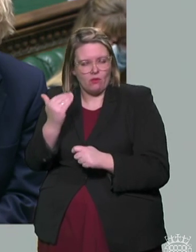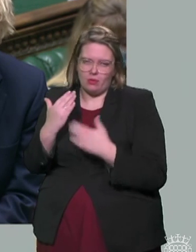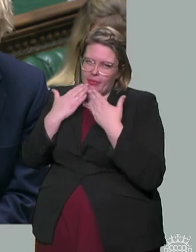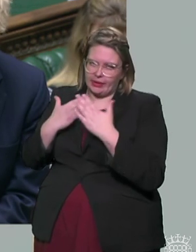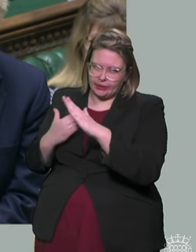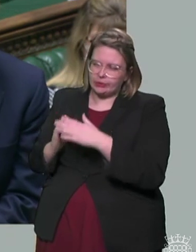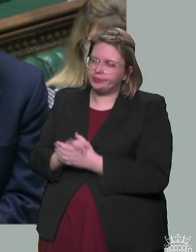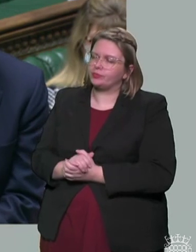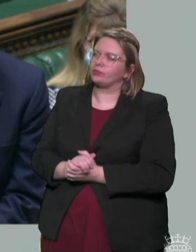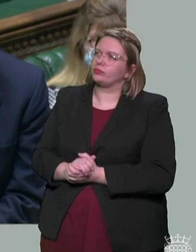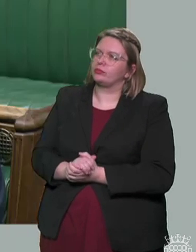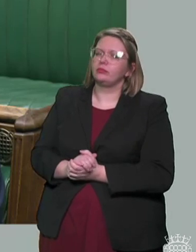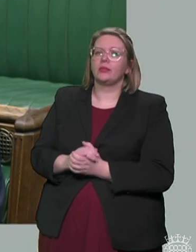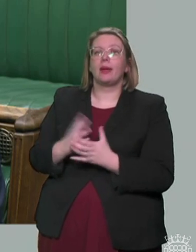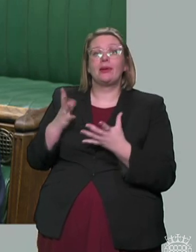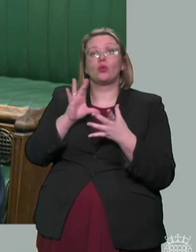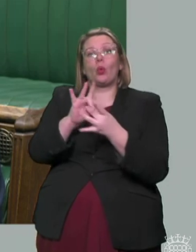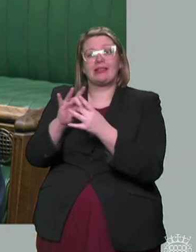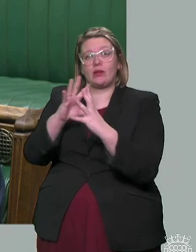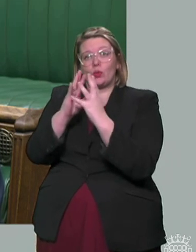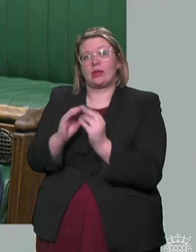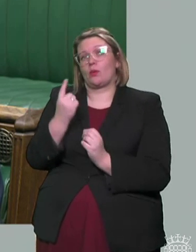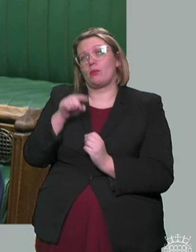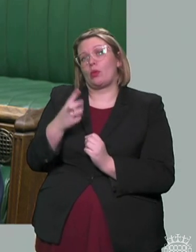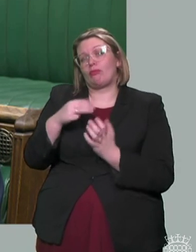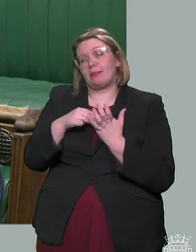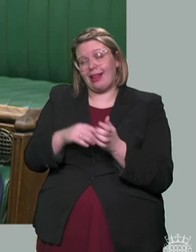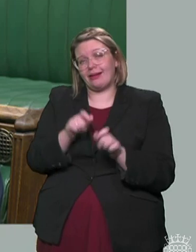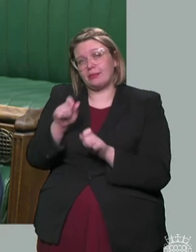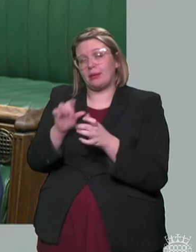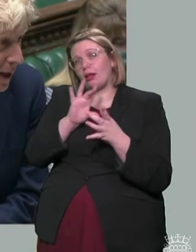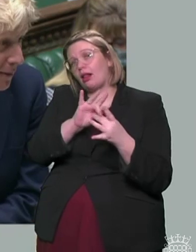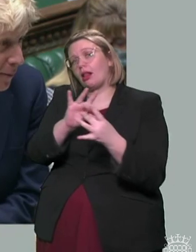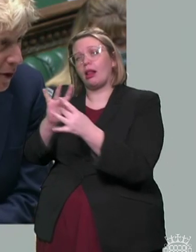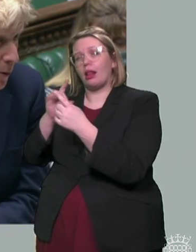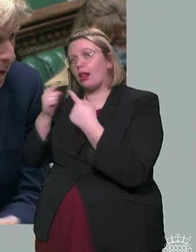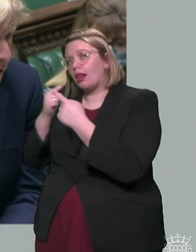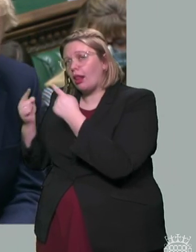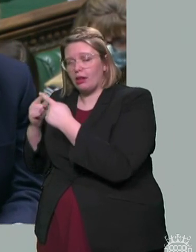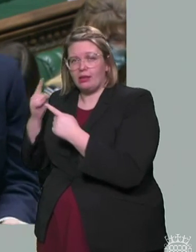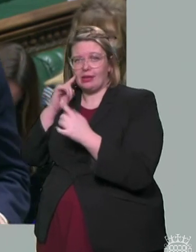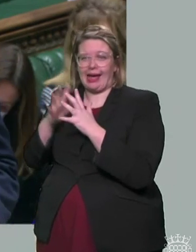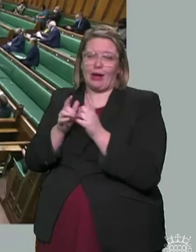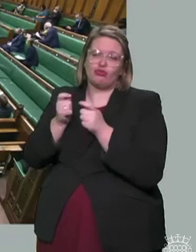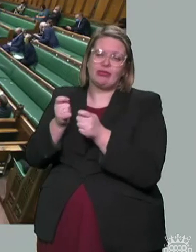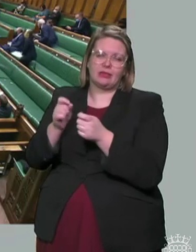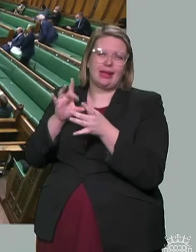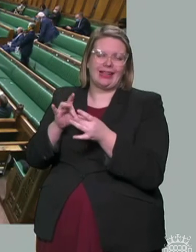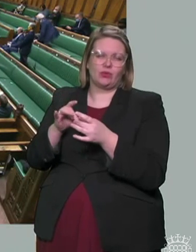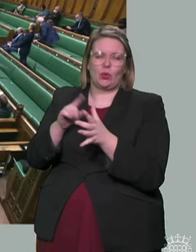We have contacted 1.3 million of them with a view to giving them treatment with antivirals.